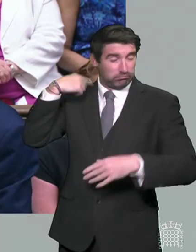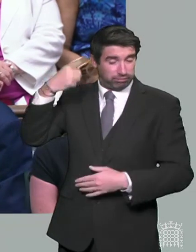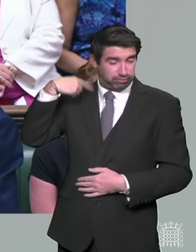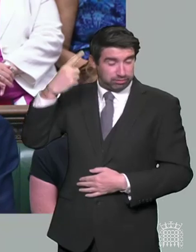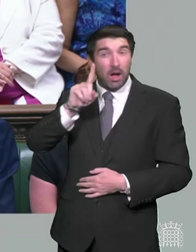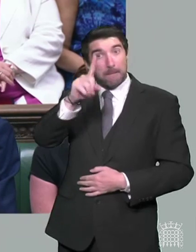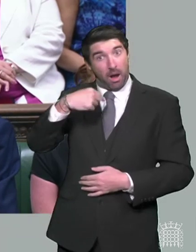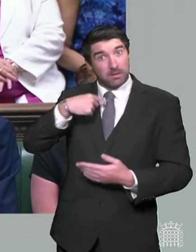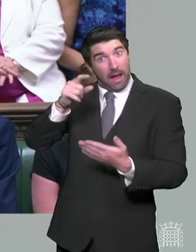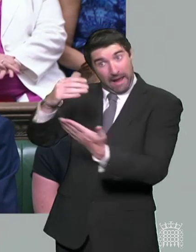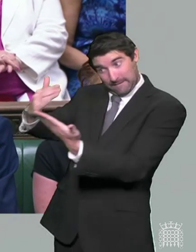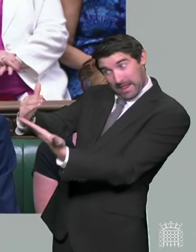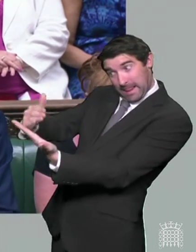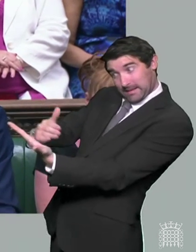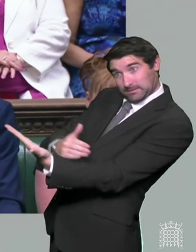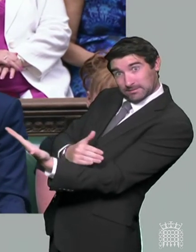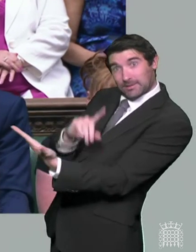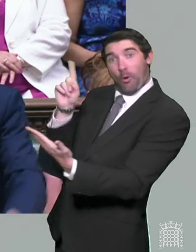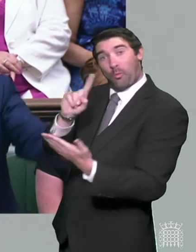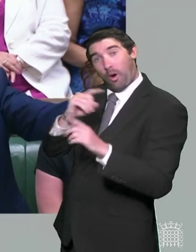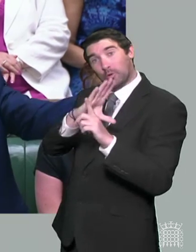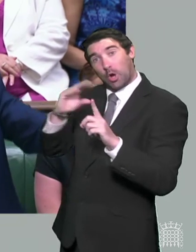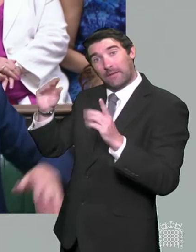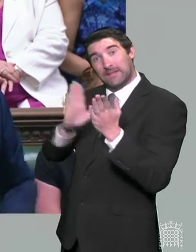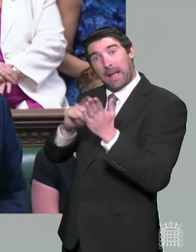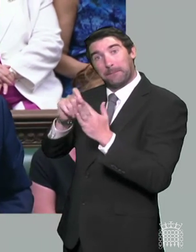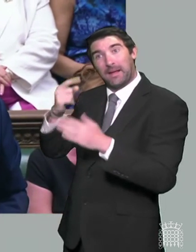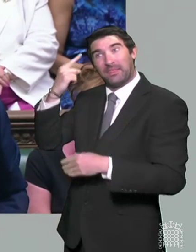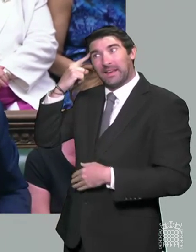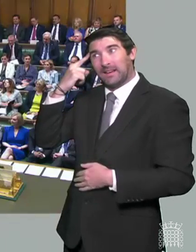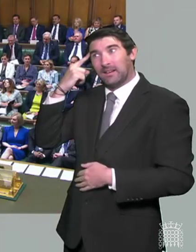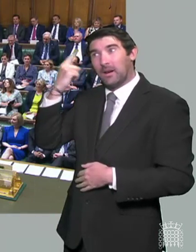“Dragging everyone down.” Who said that?